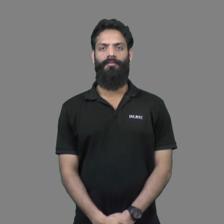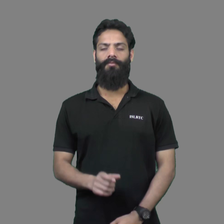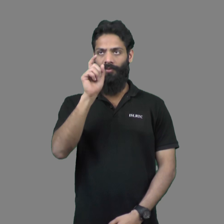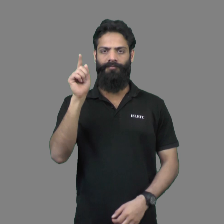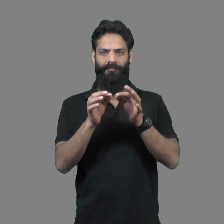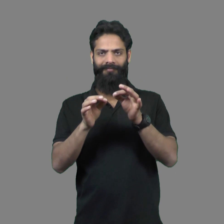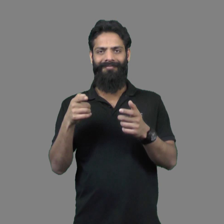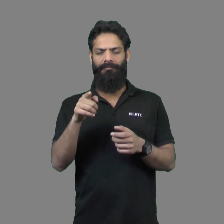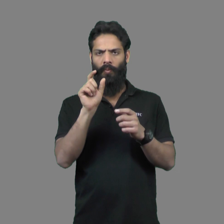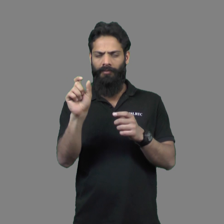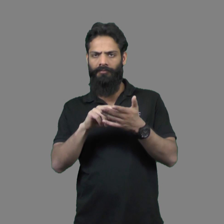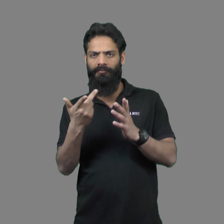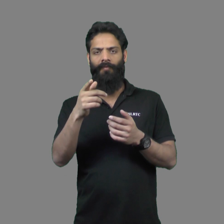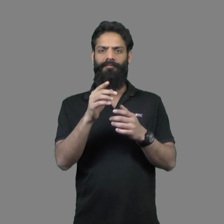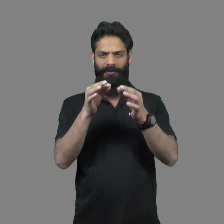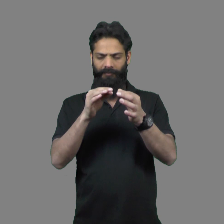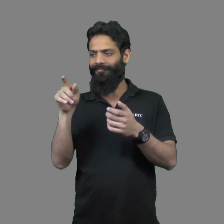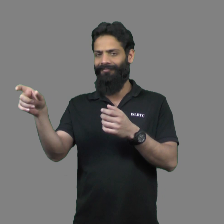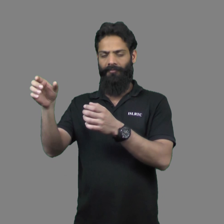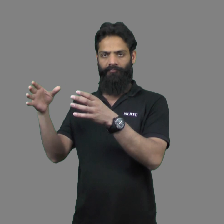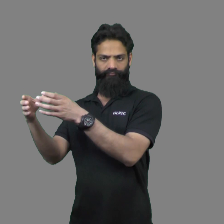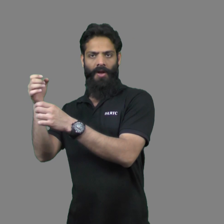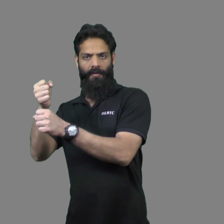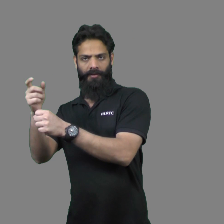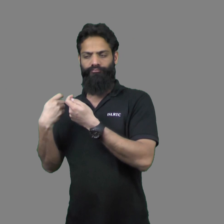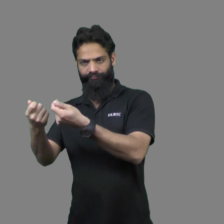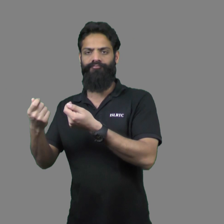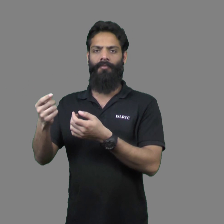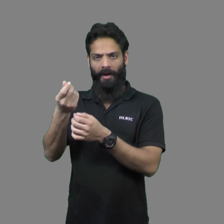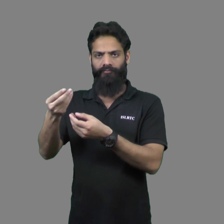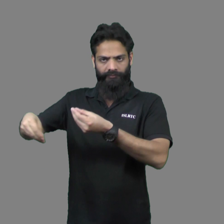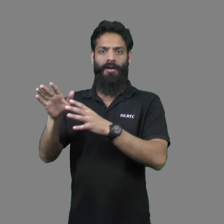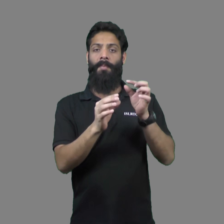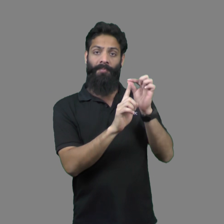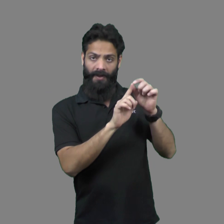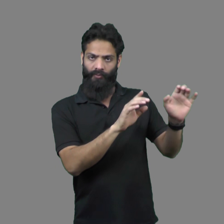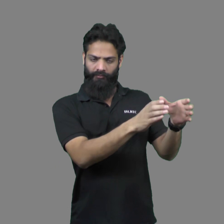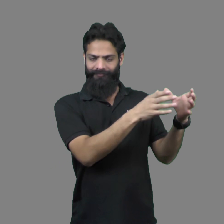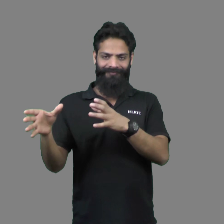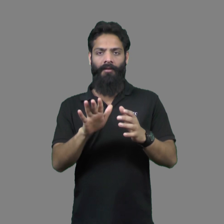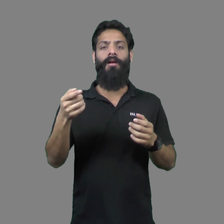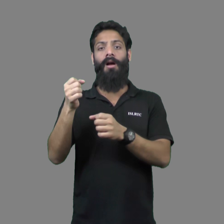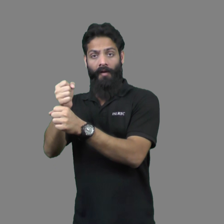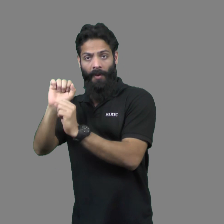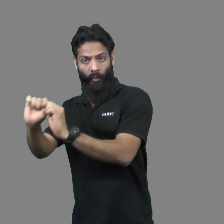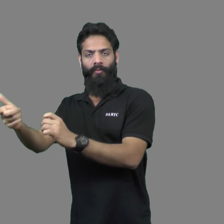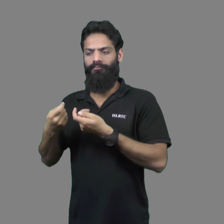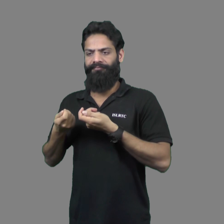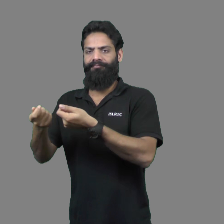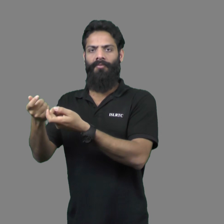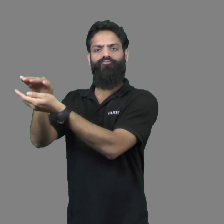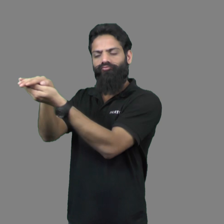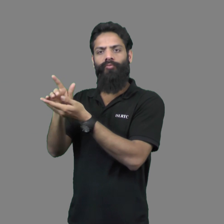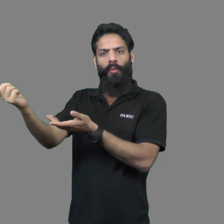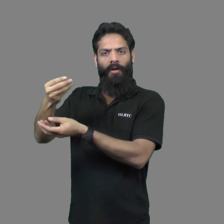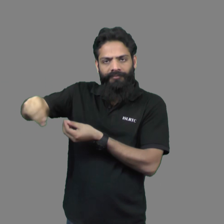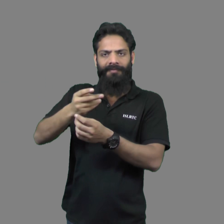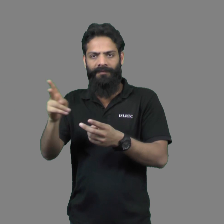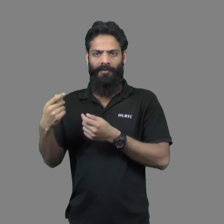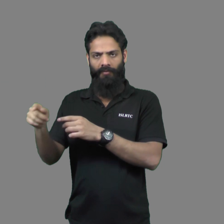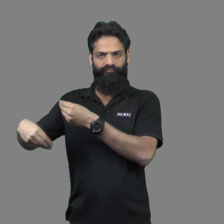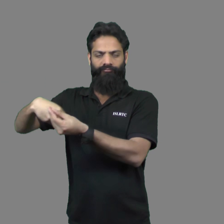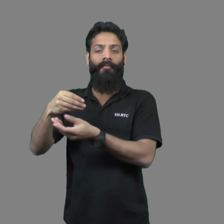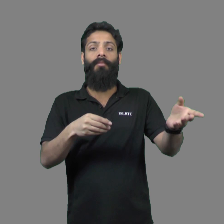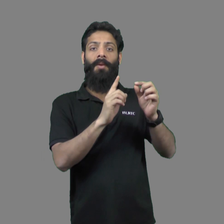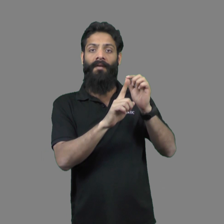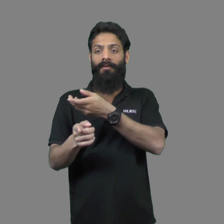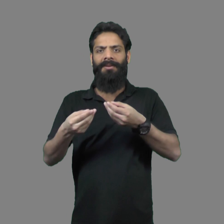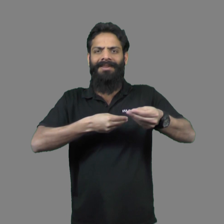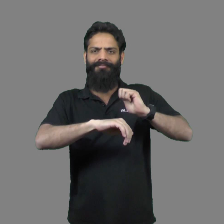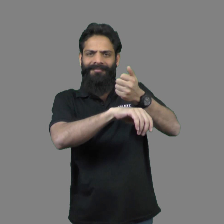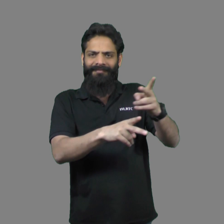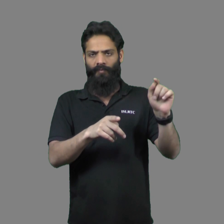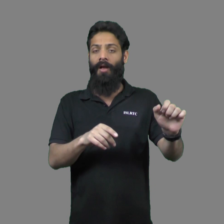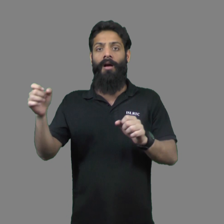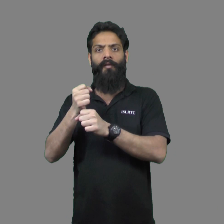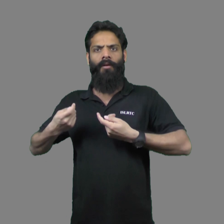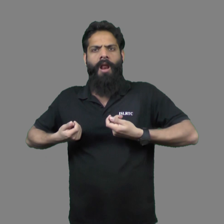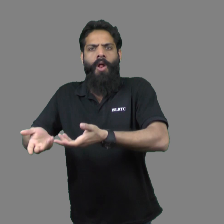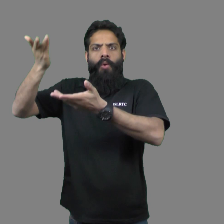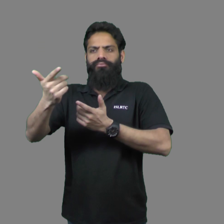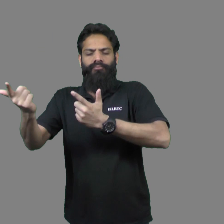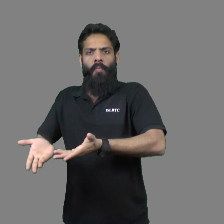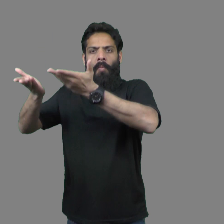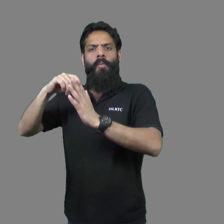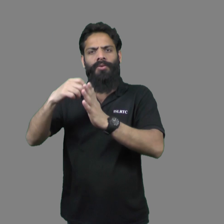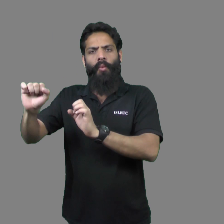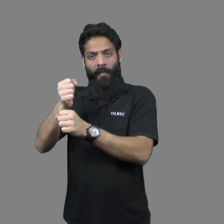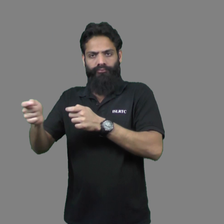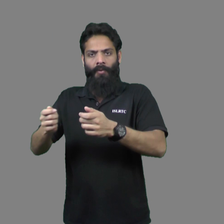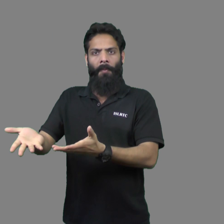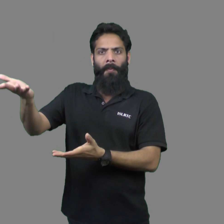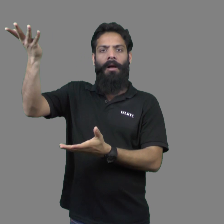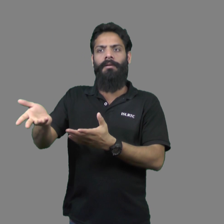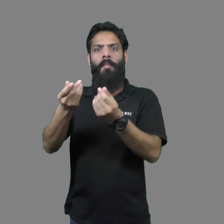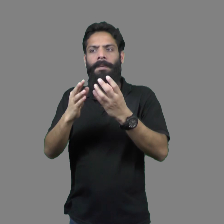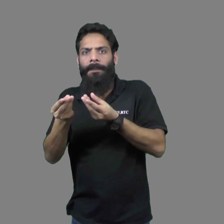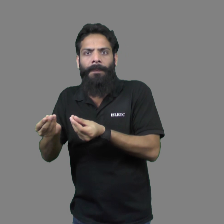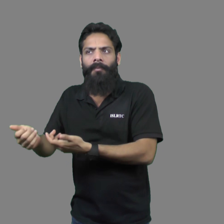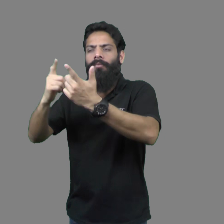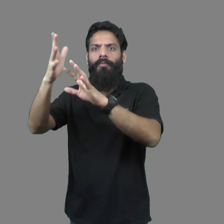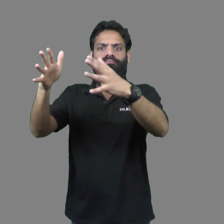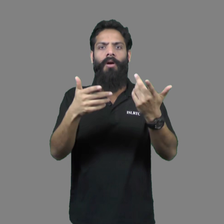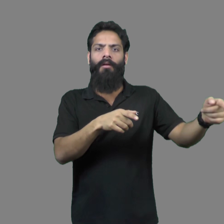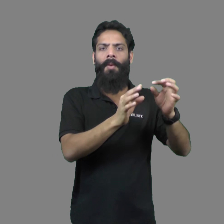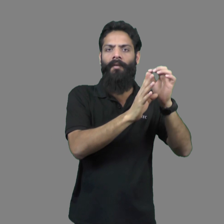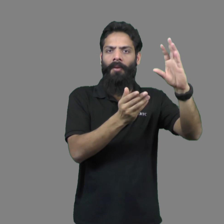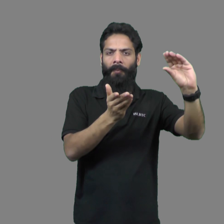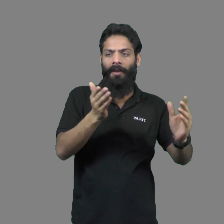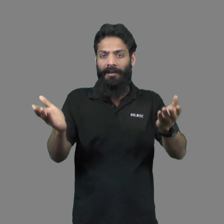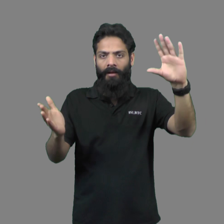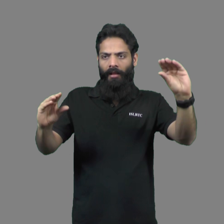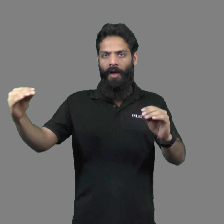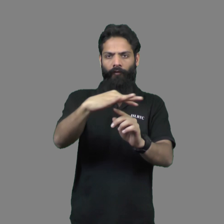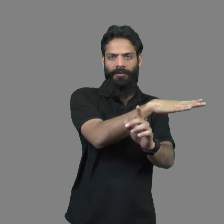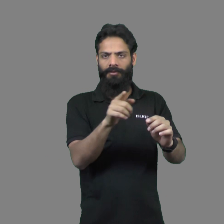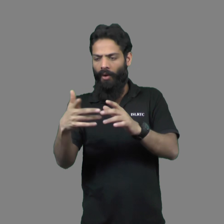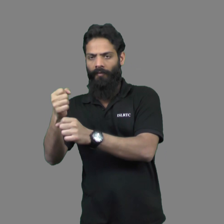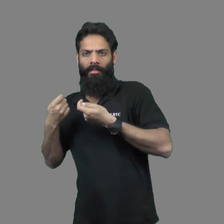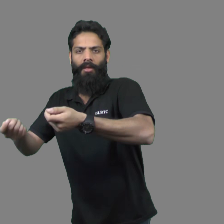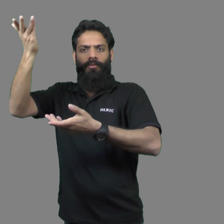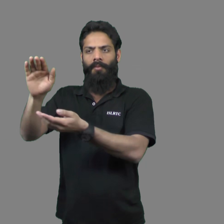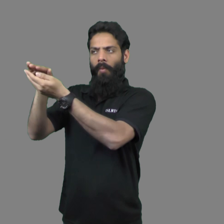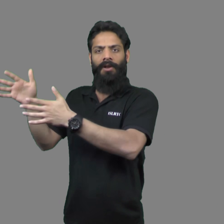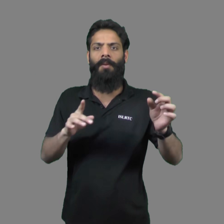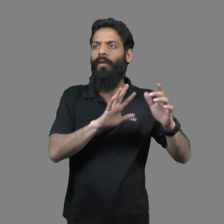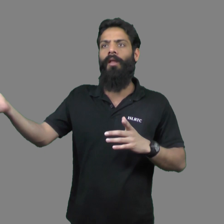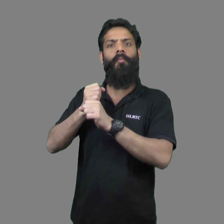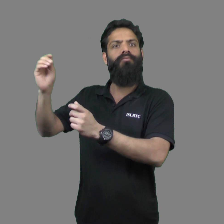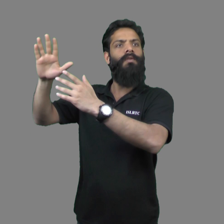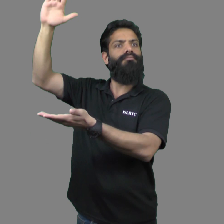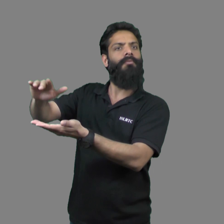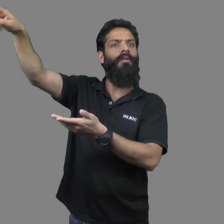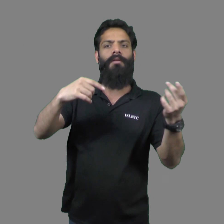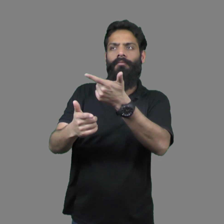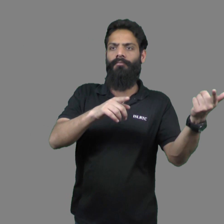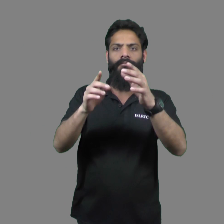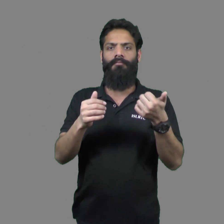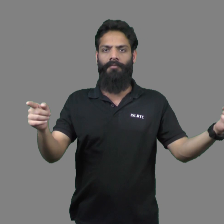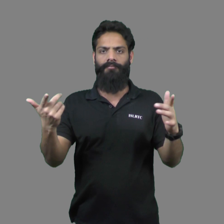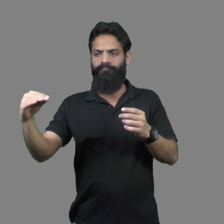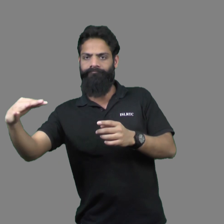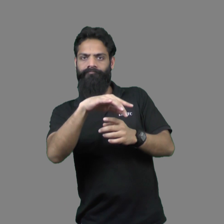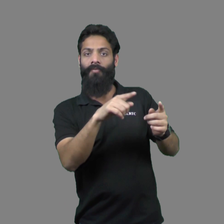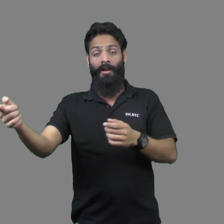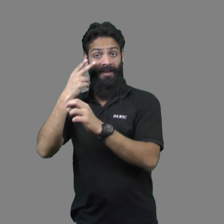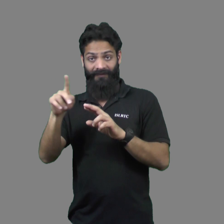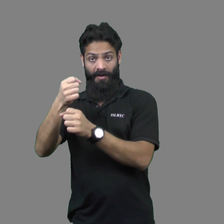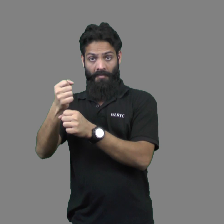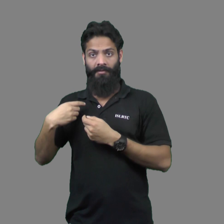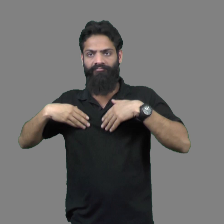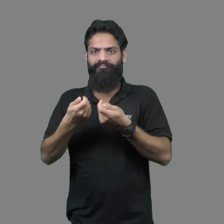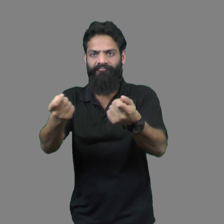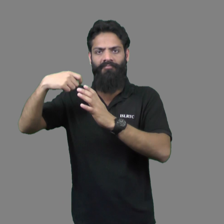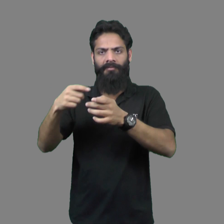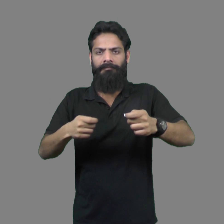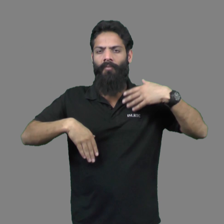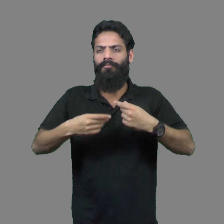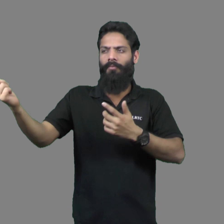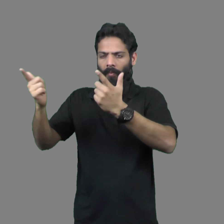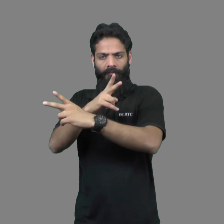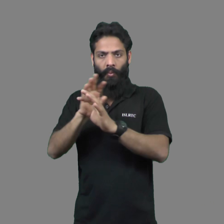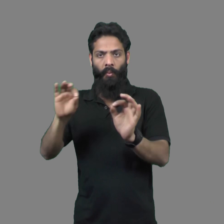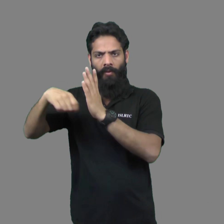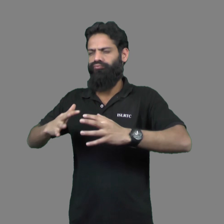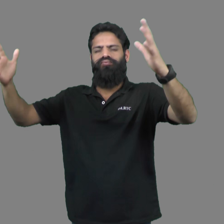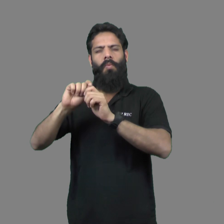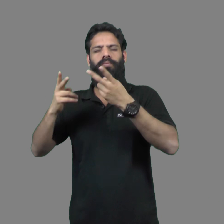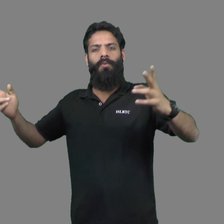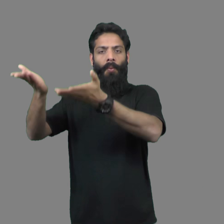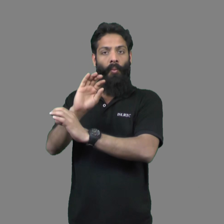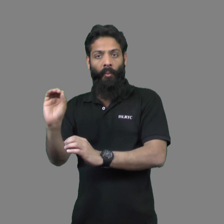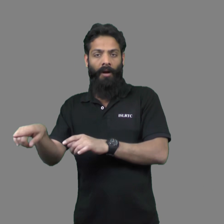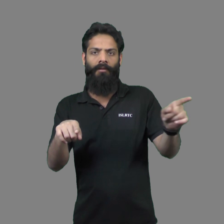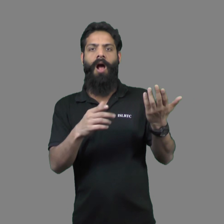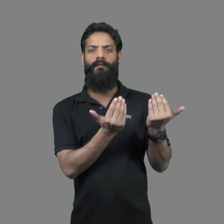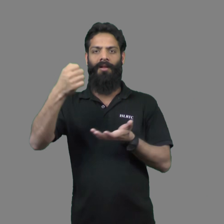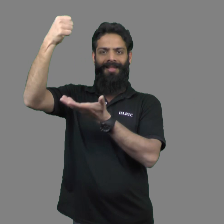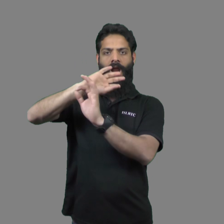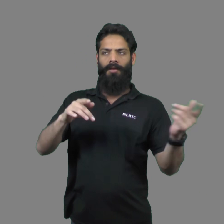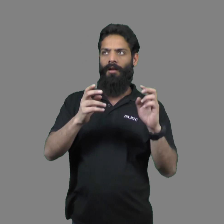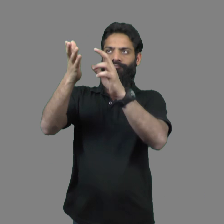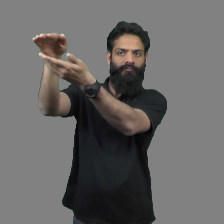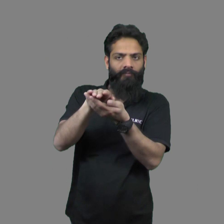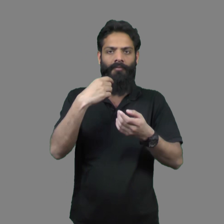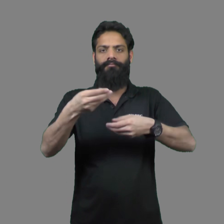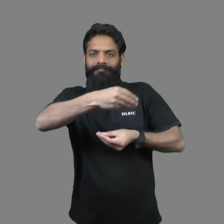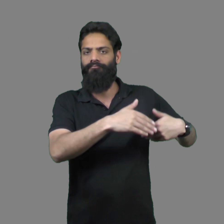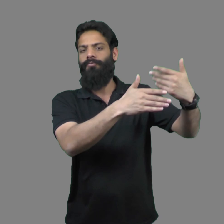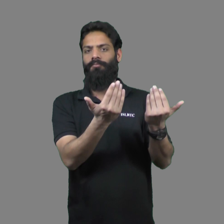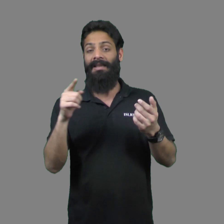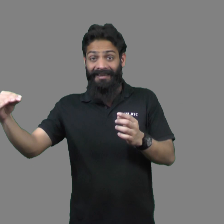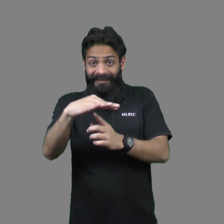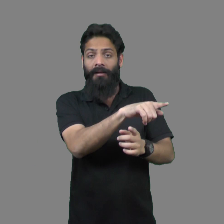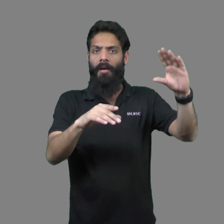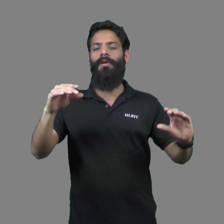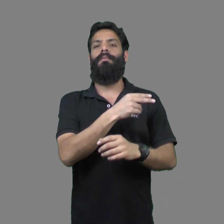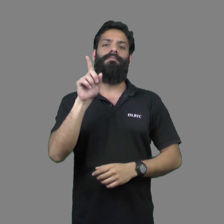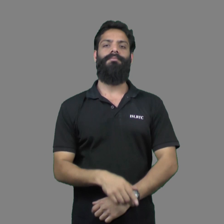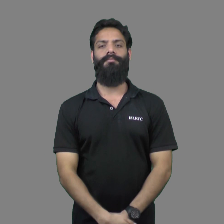Crowding out effect